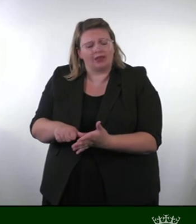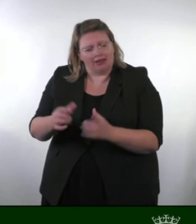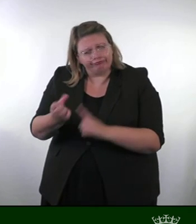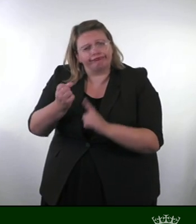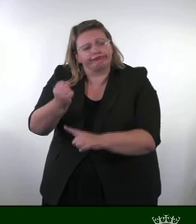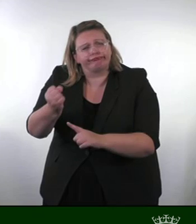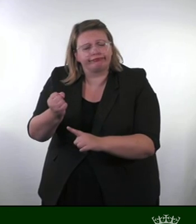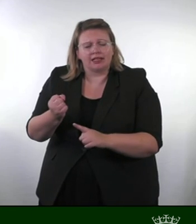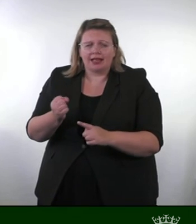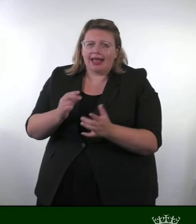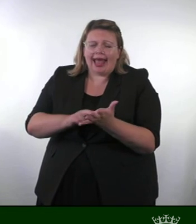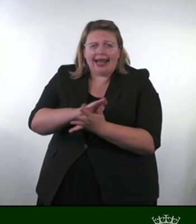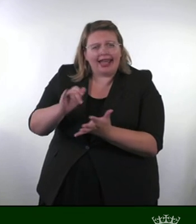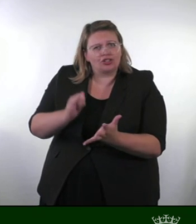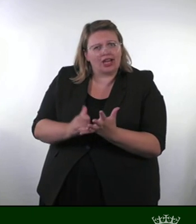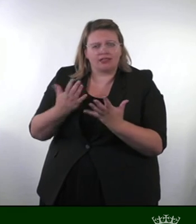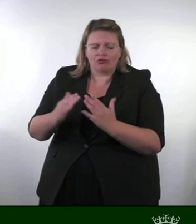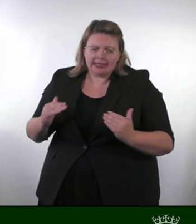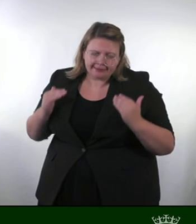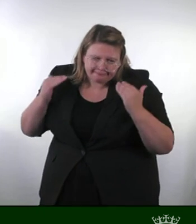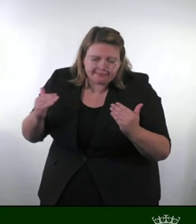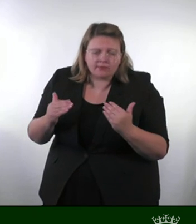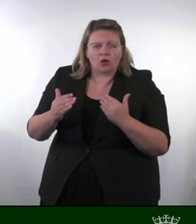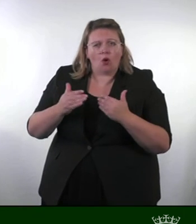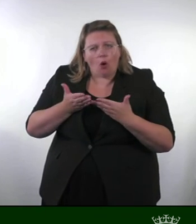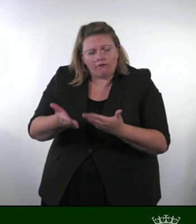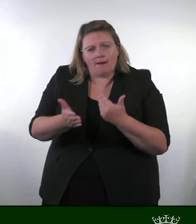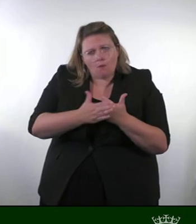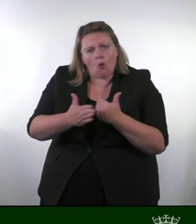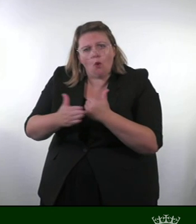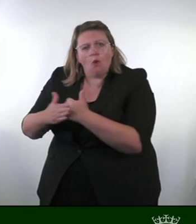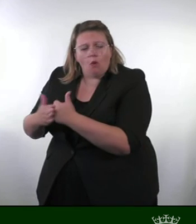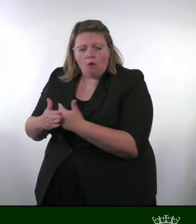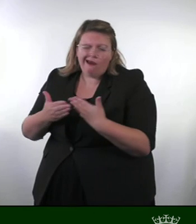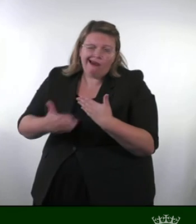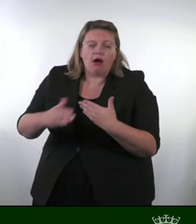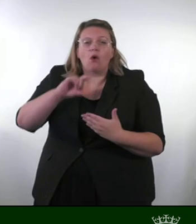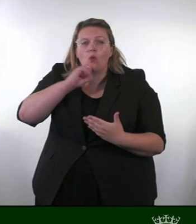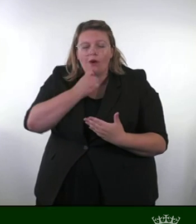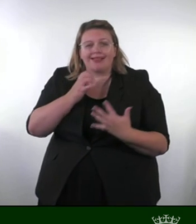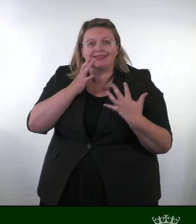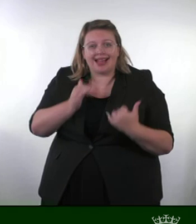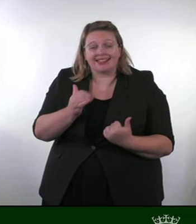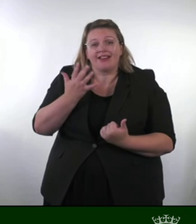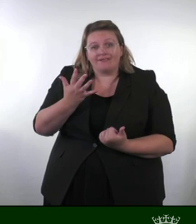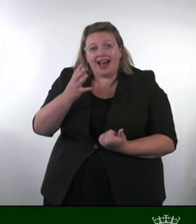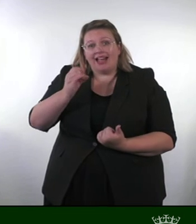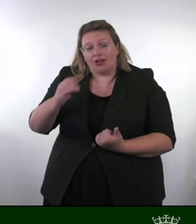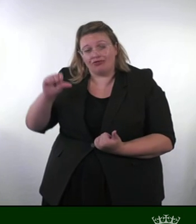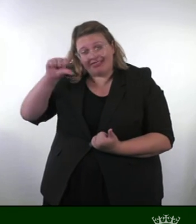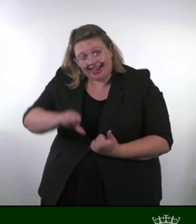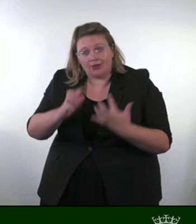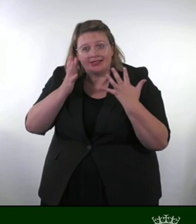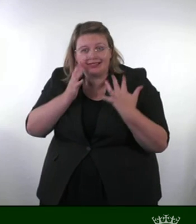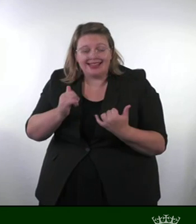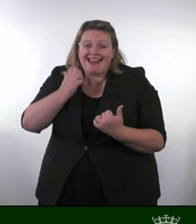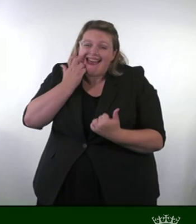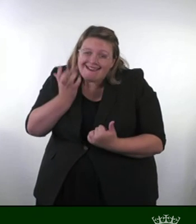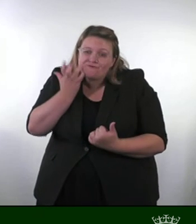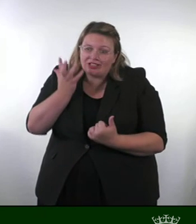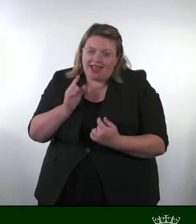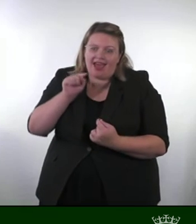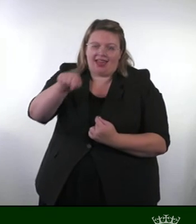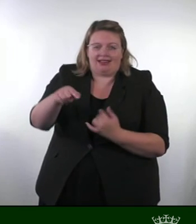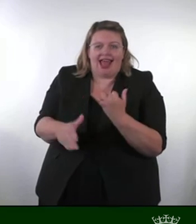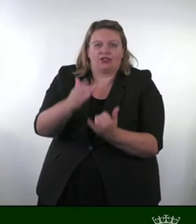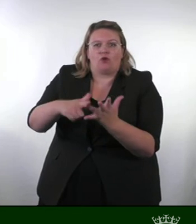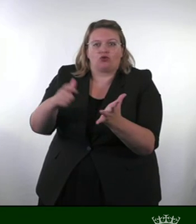It has massively raised its output and it will be up to 500,000 tests a day by the end of October.